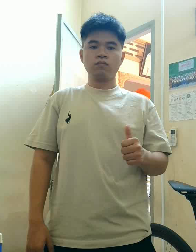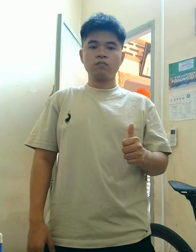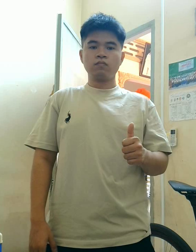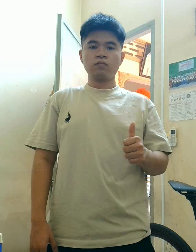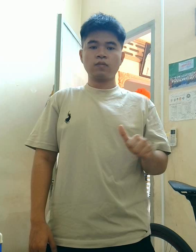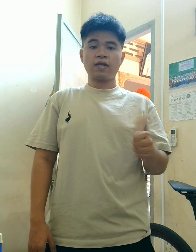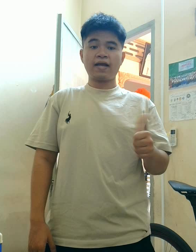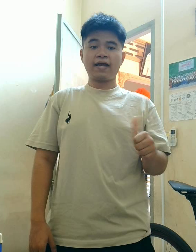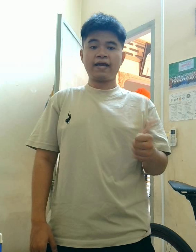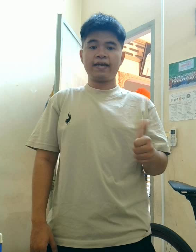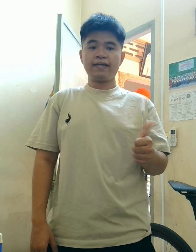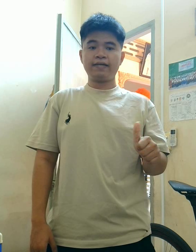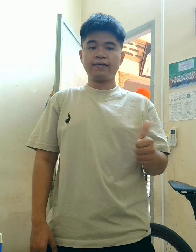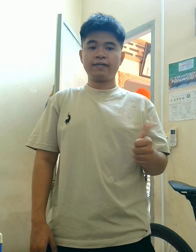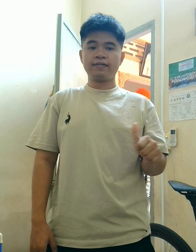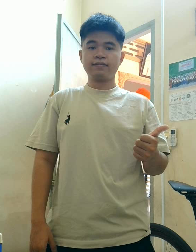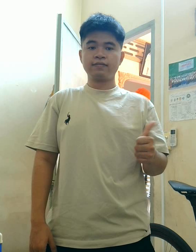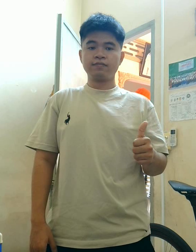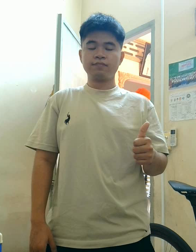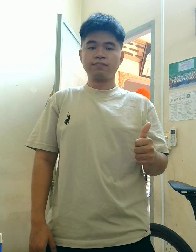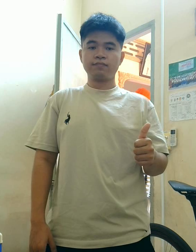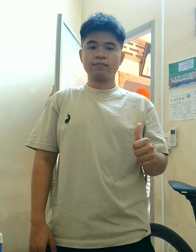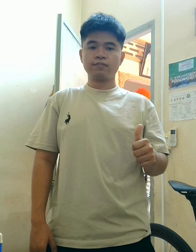ai